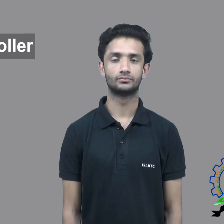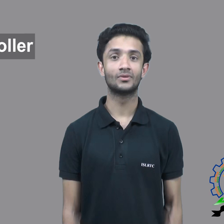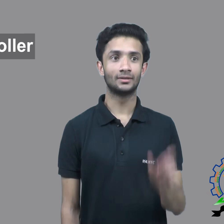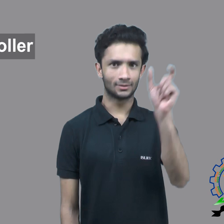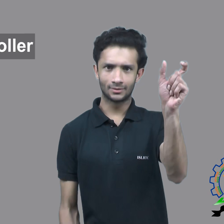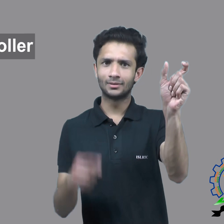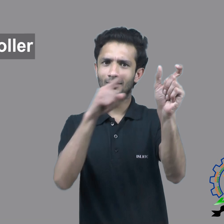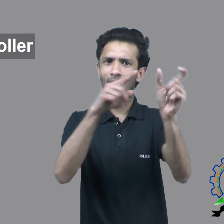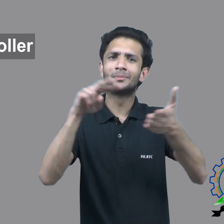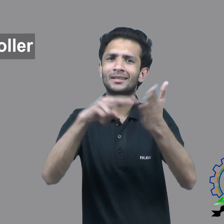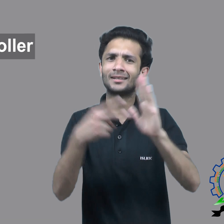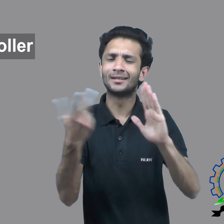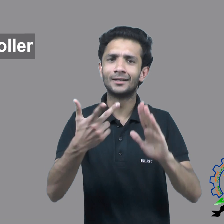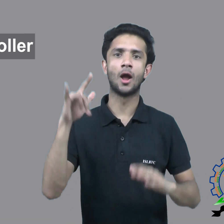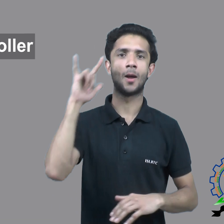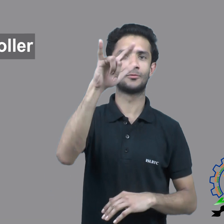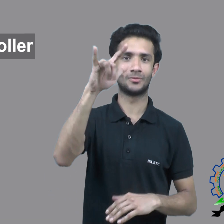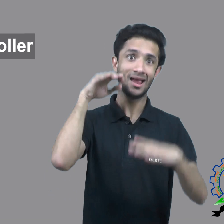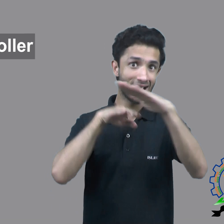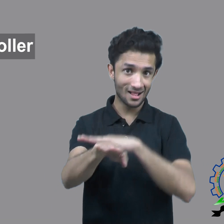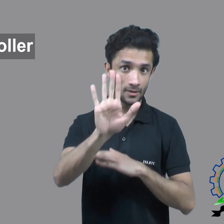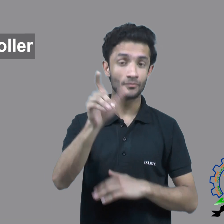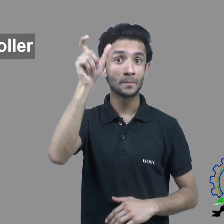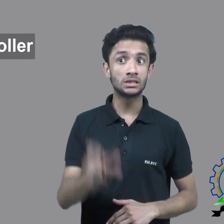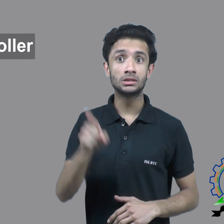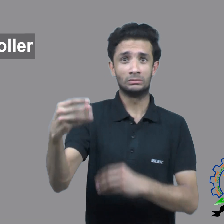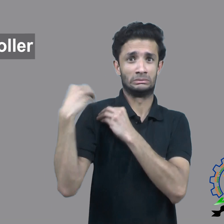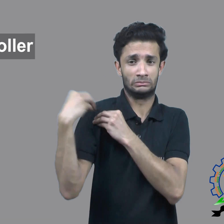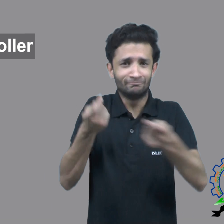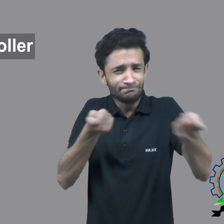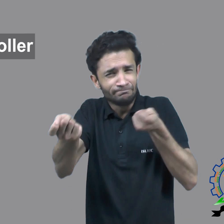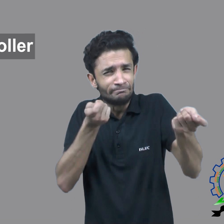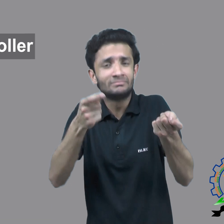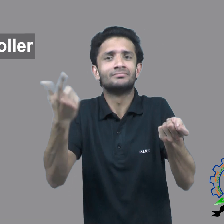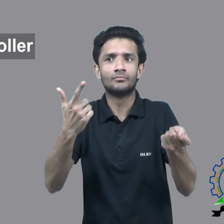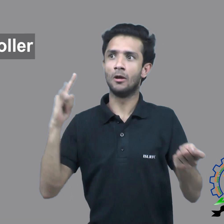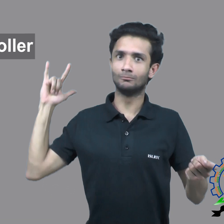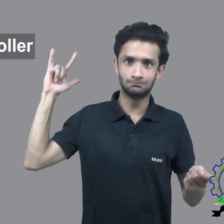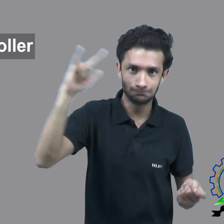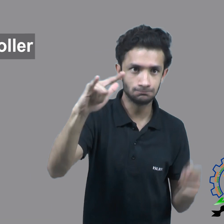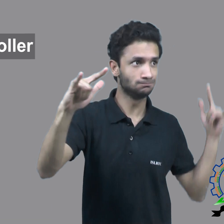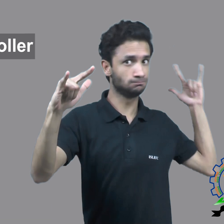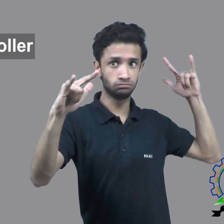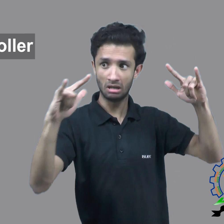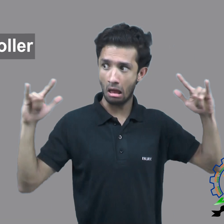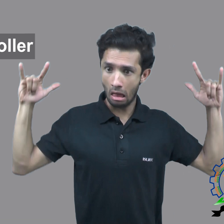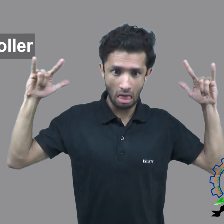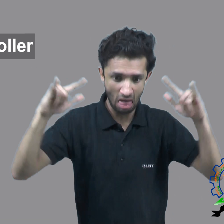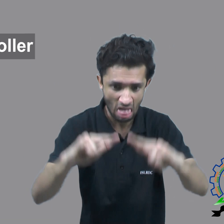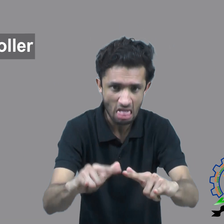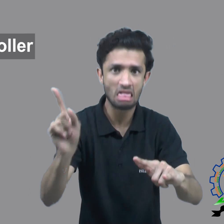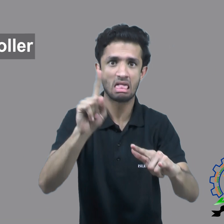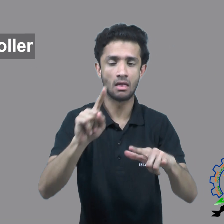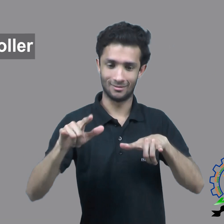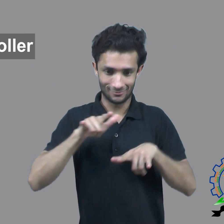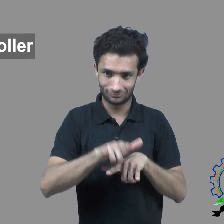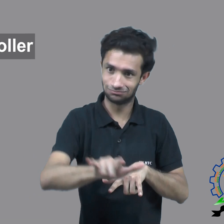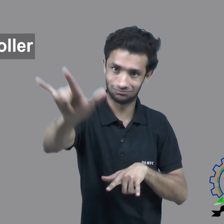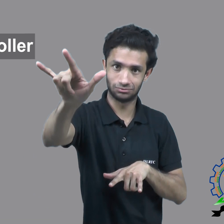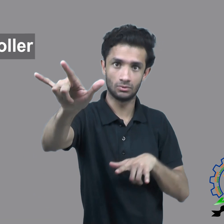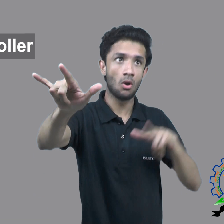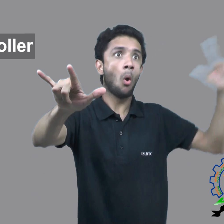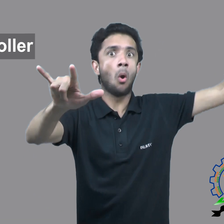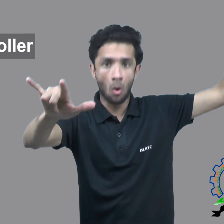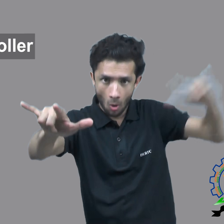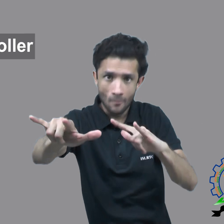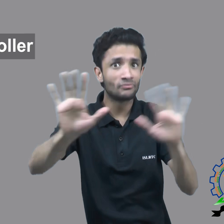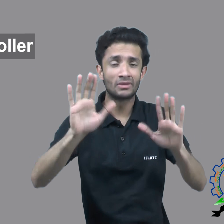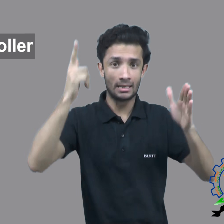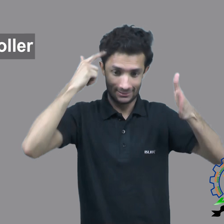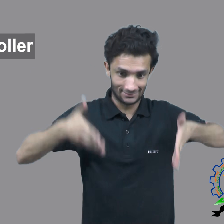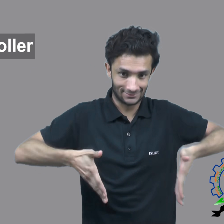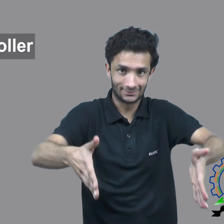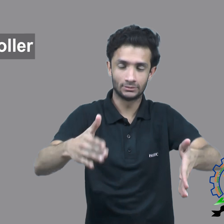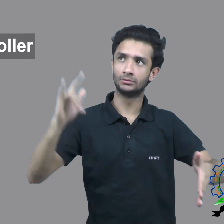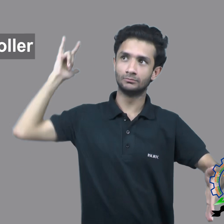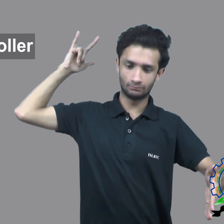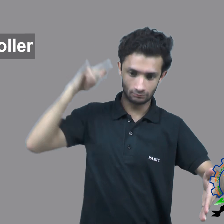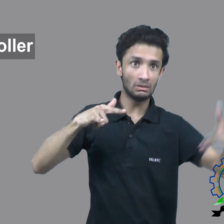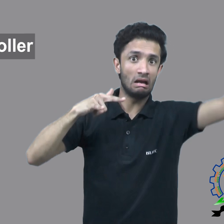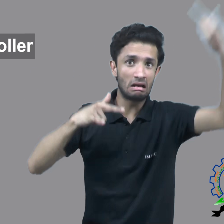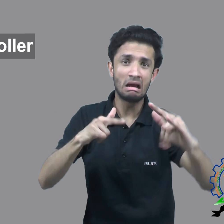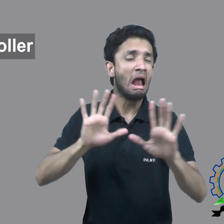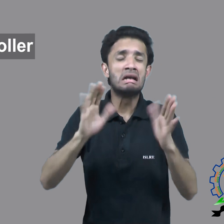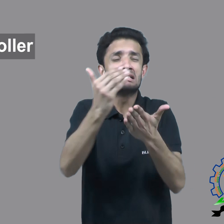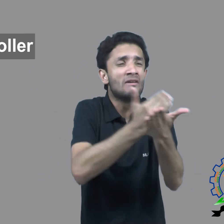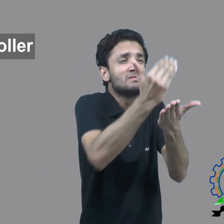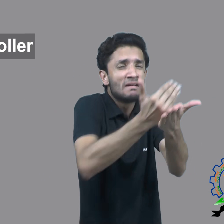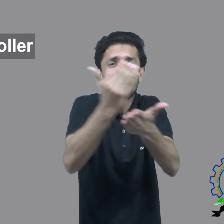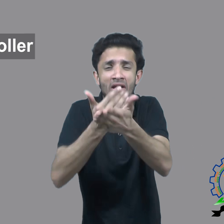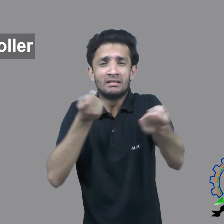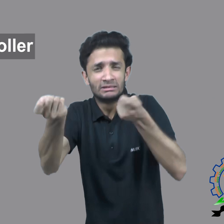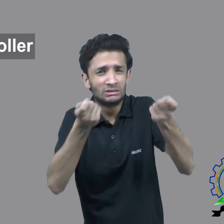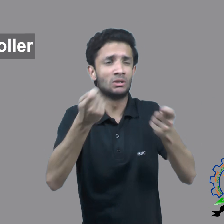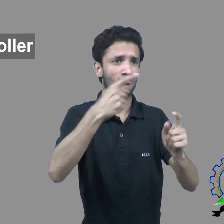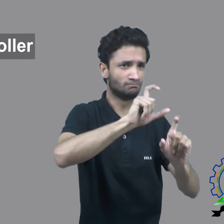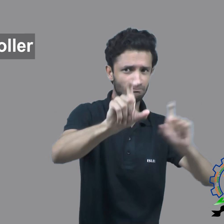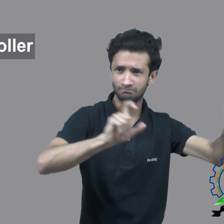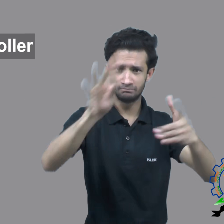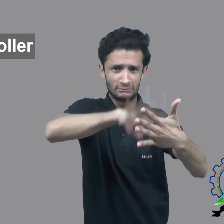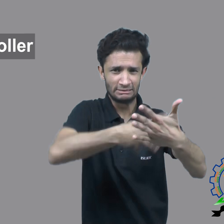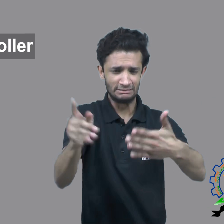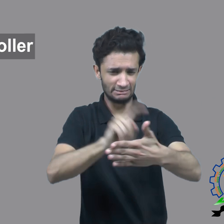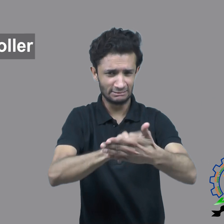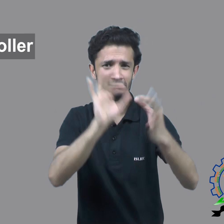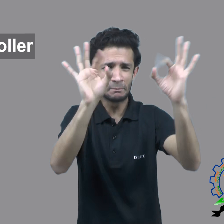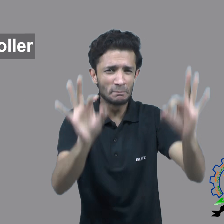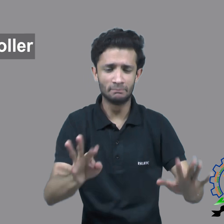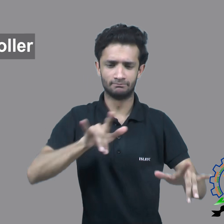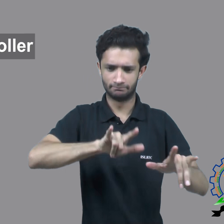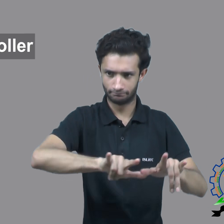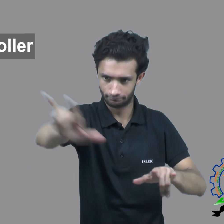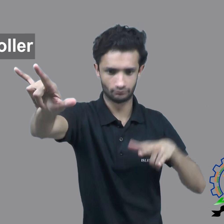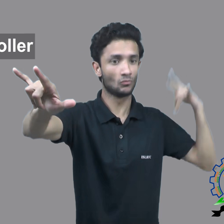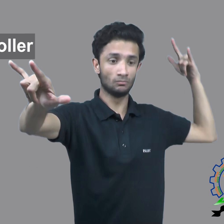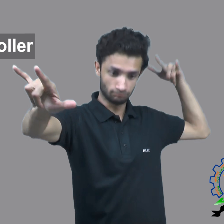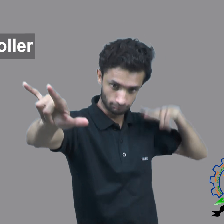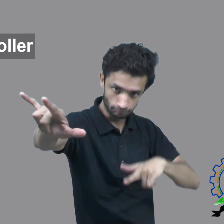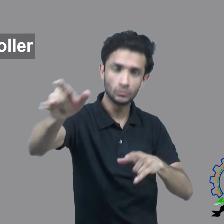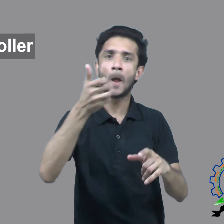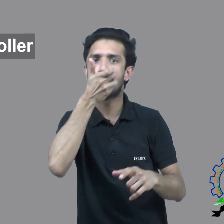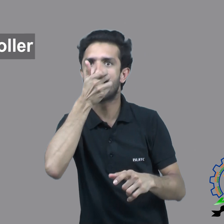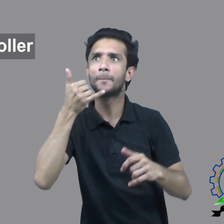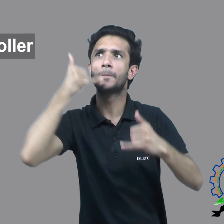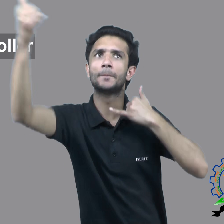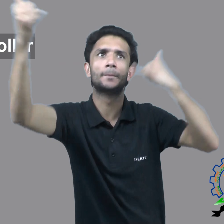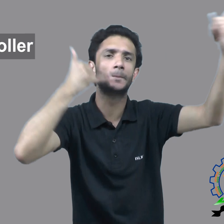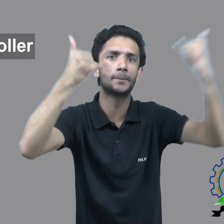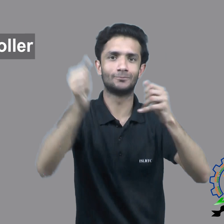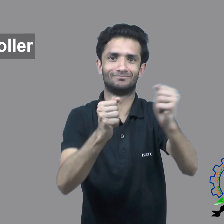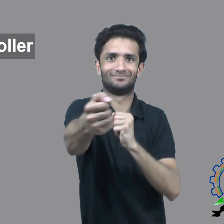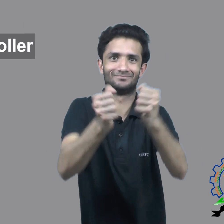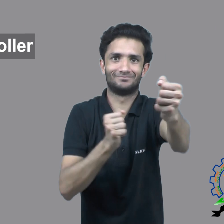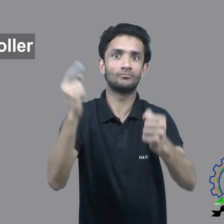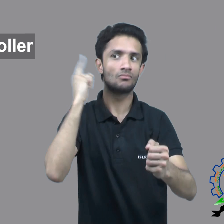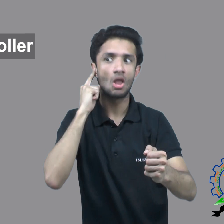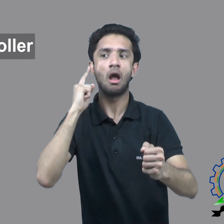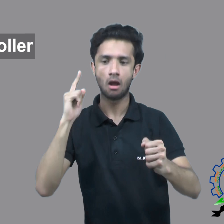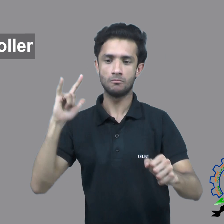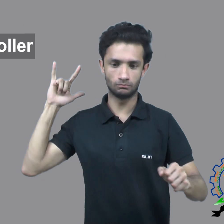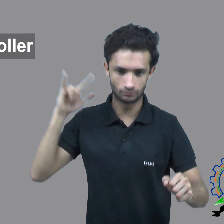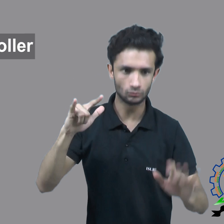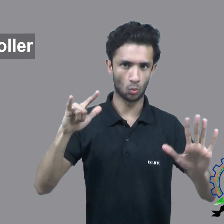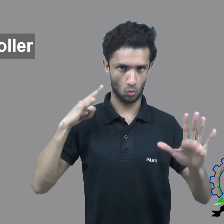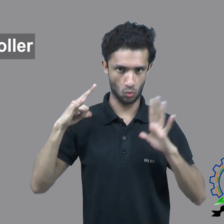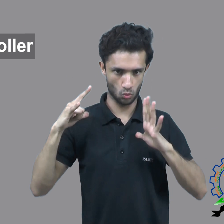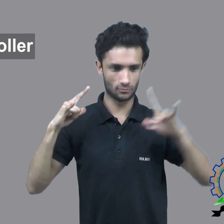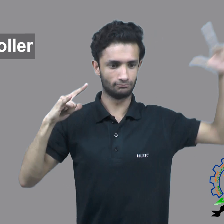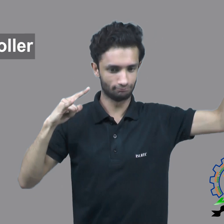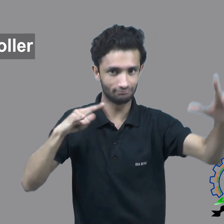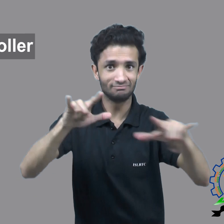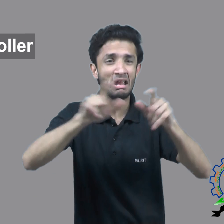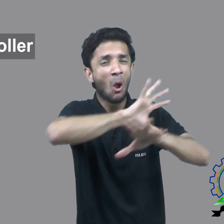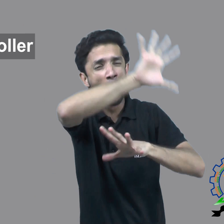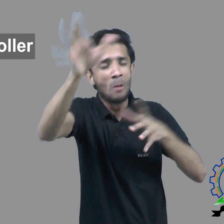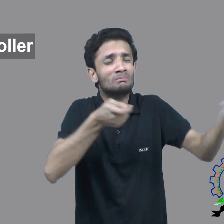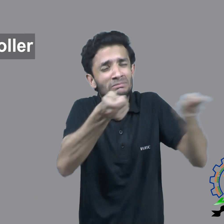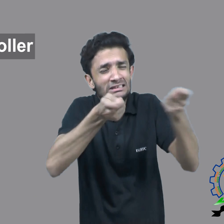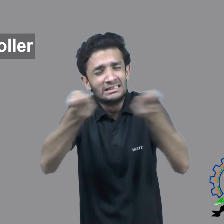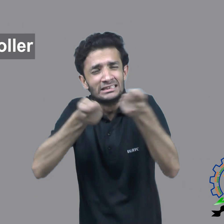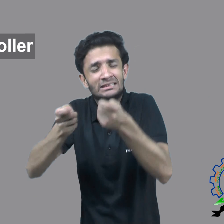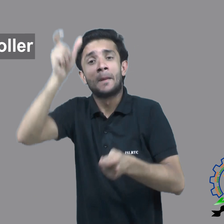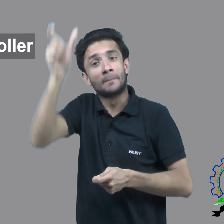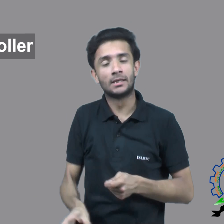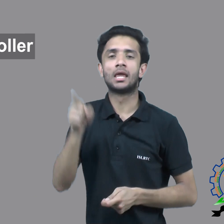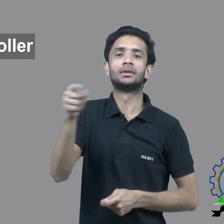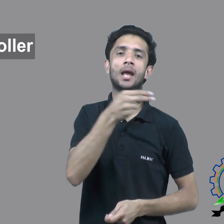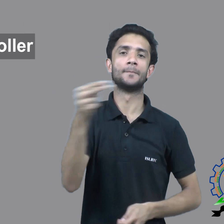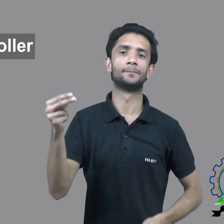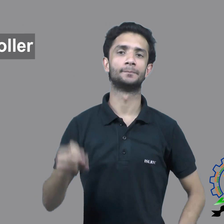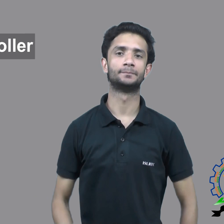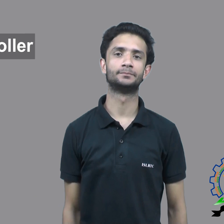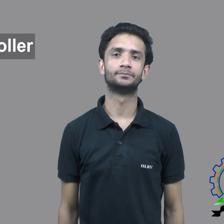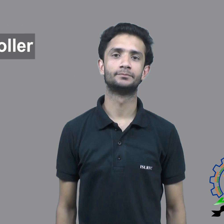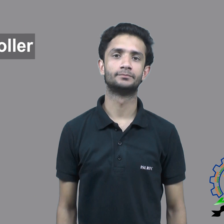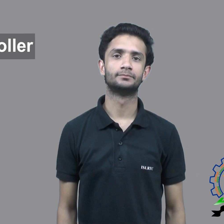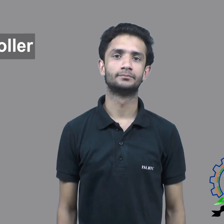Air traffic controller